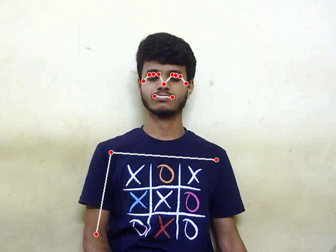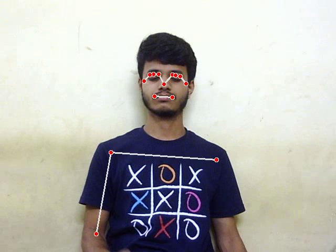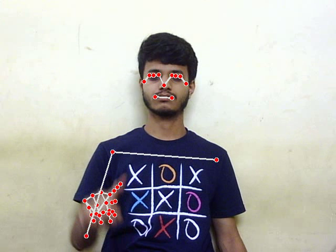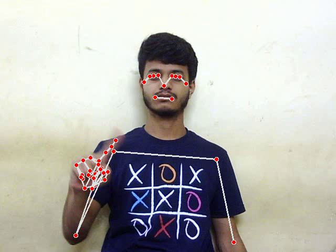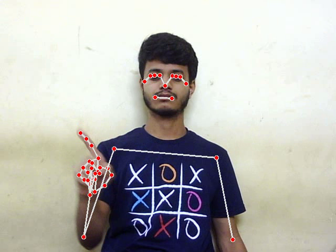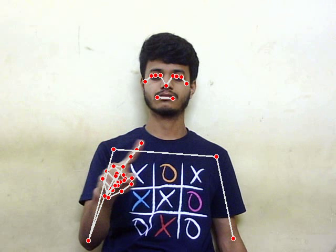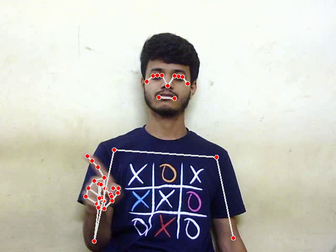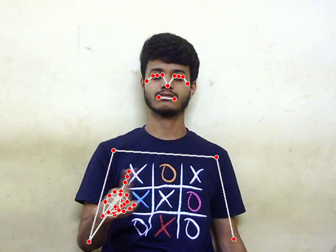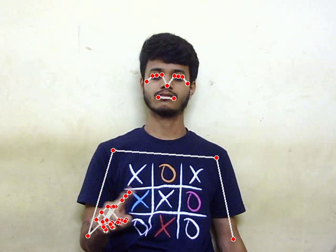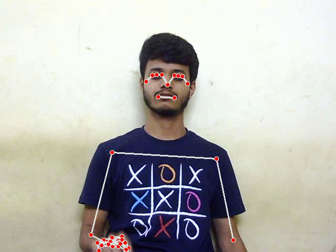where